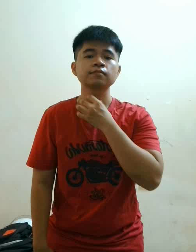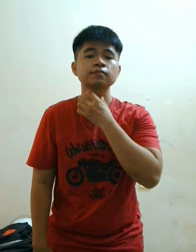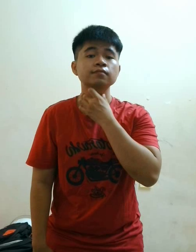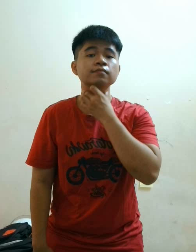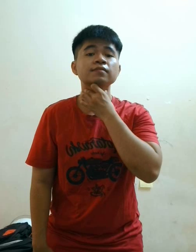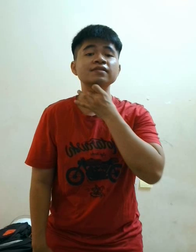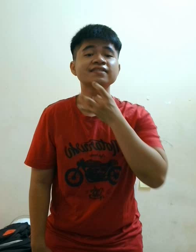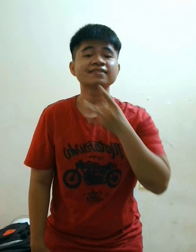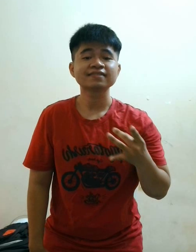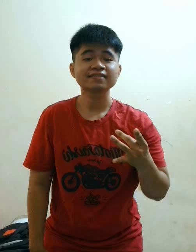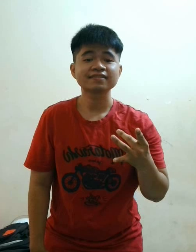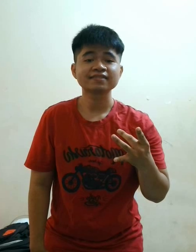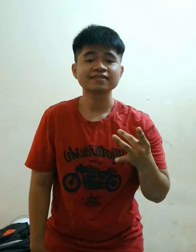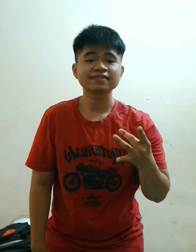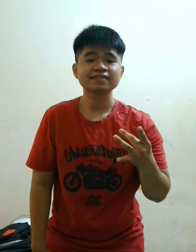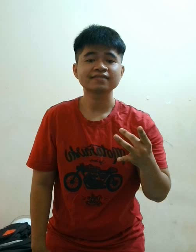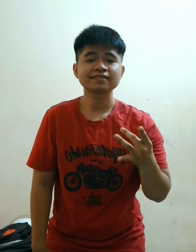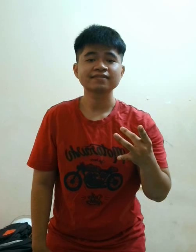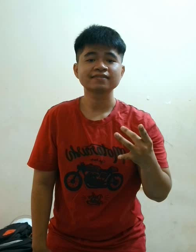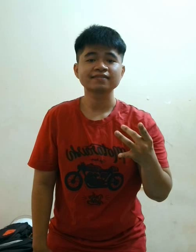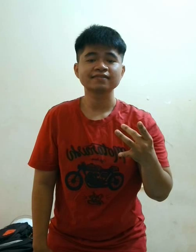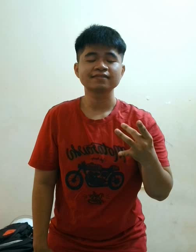thich